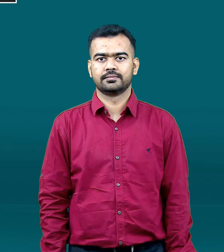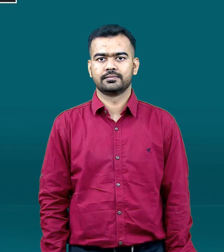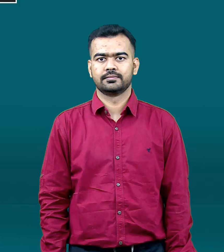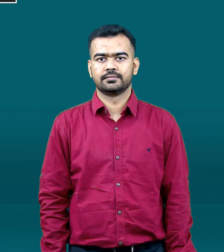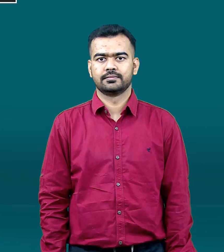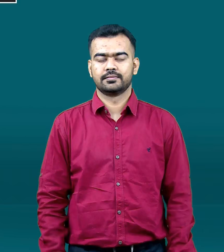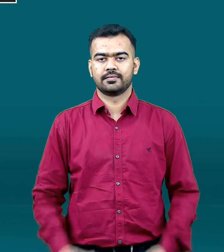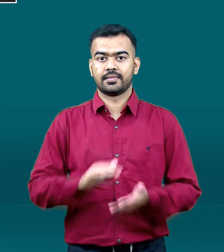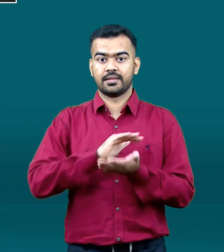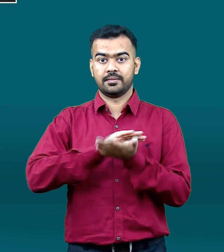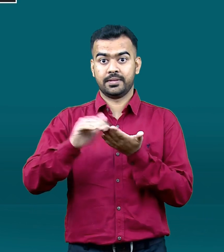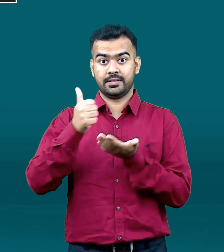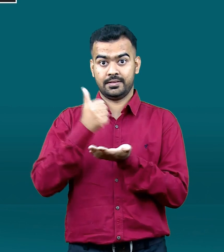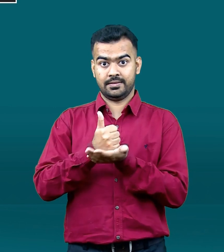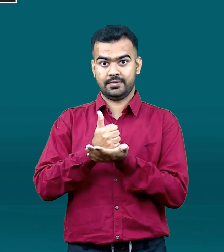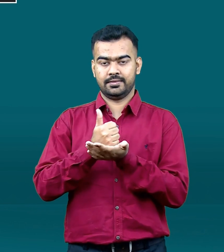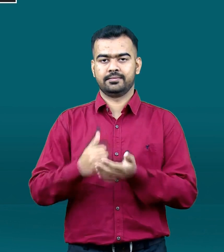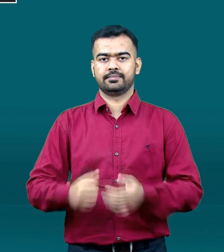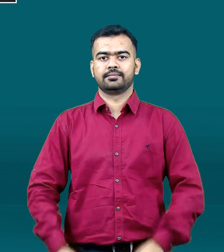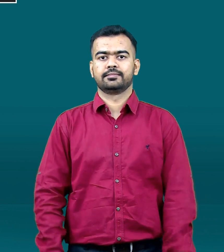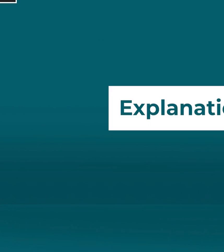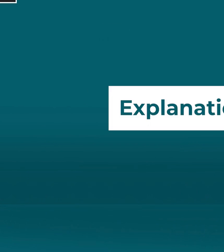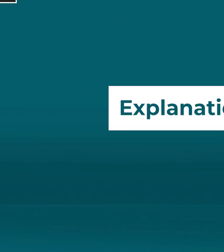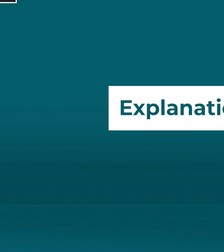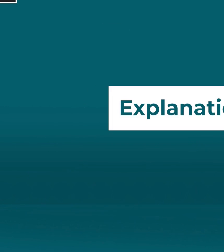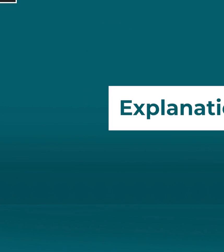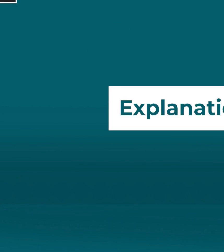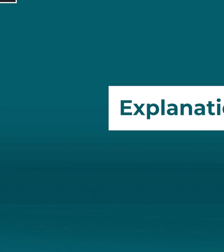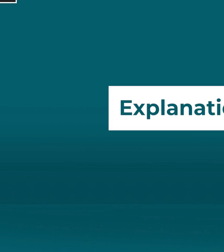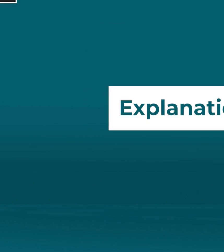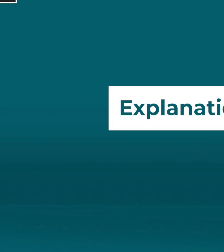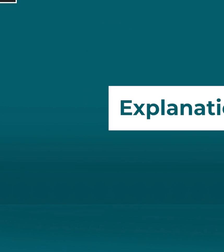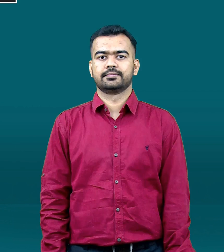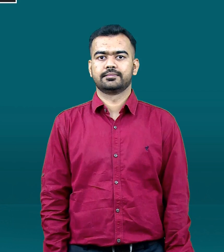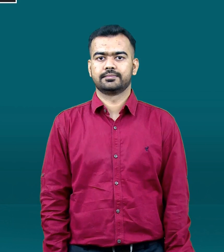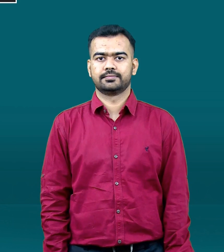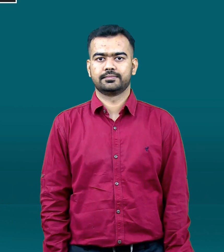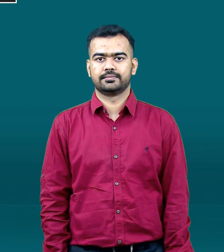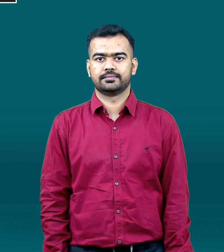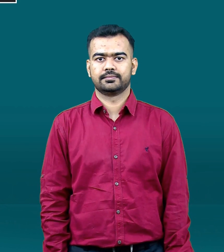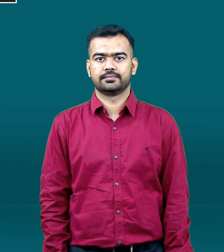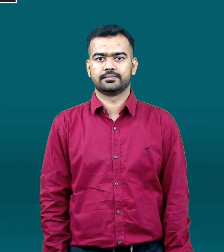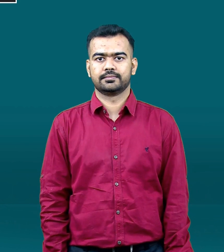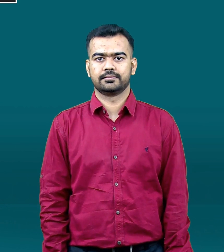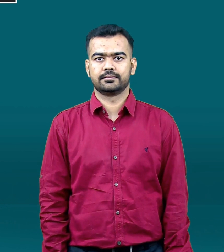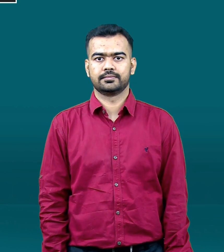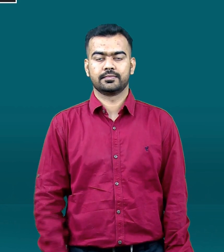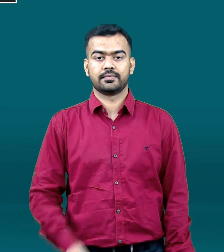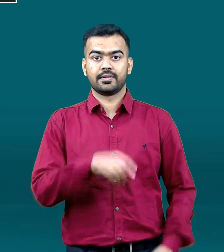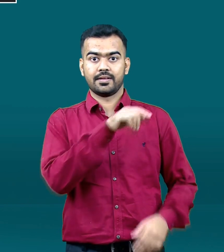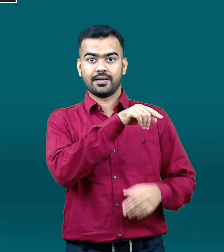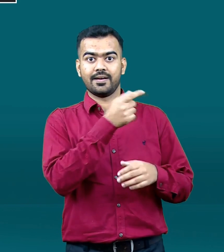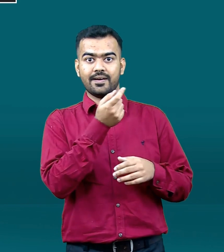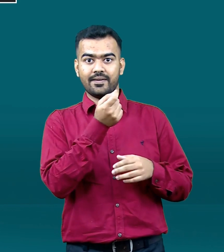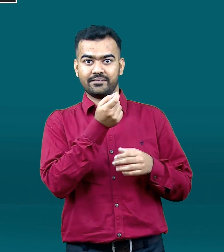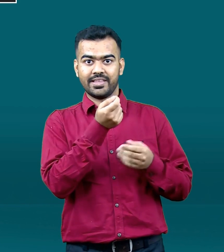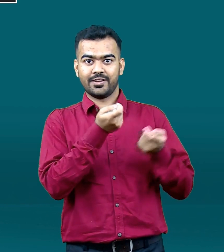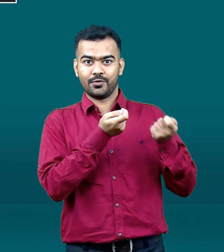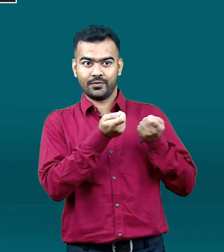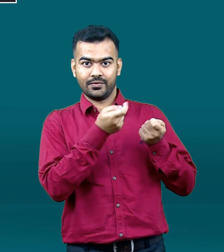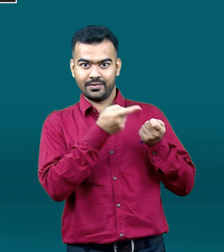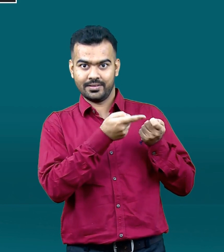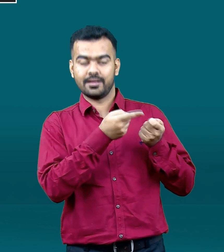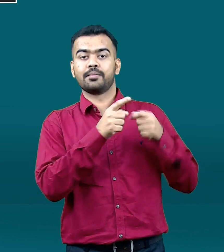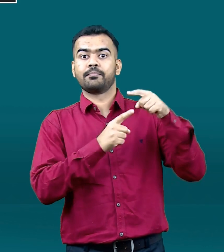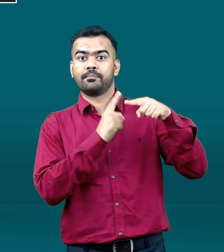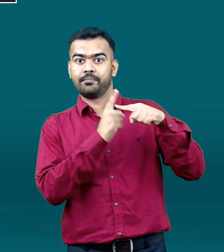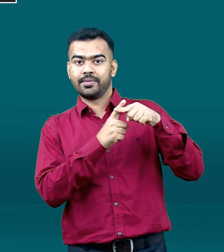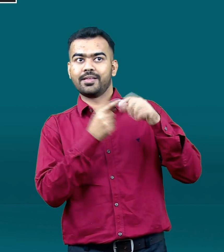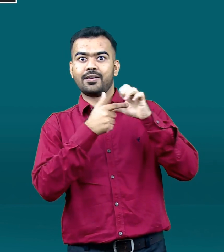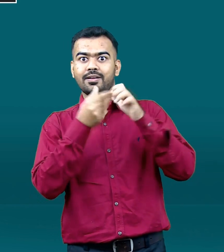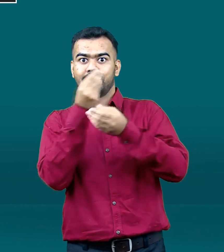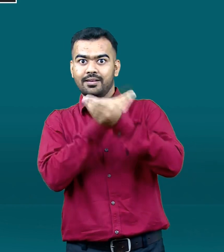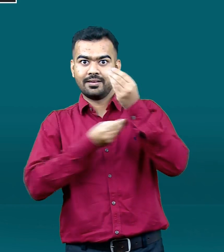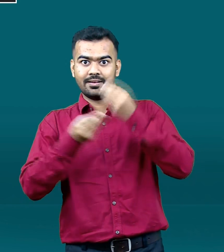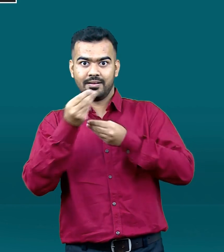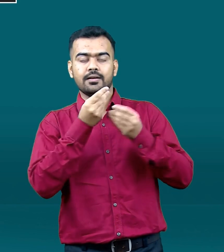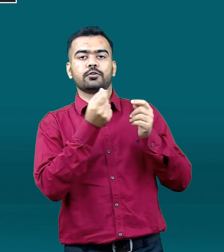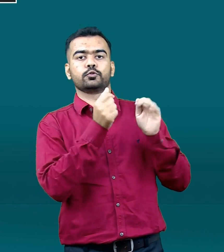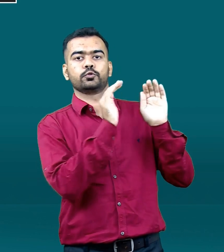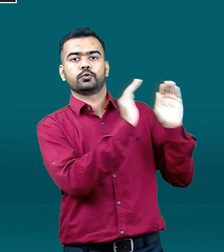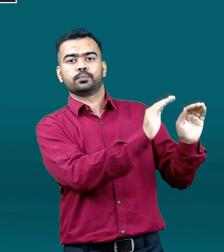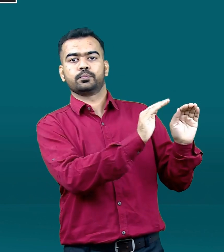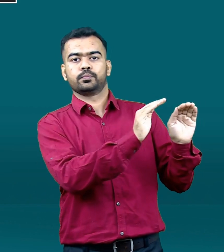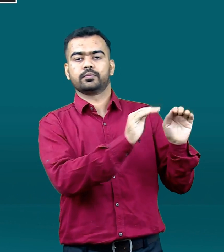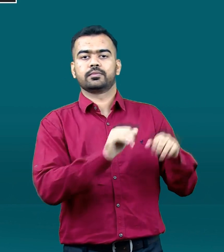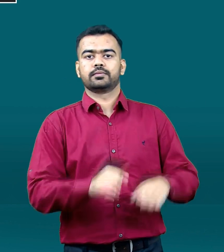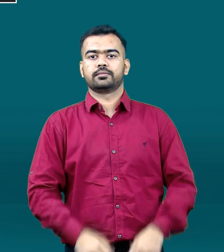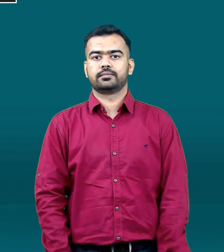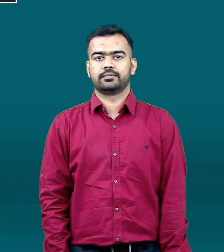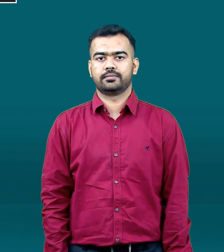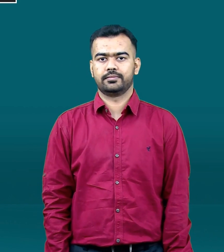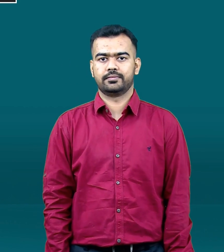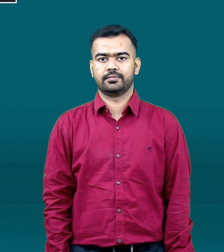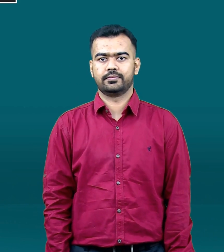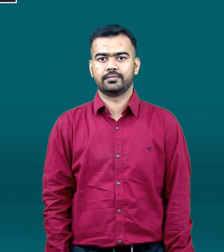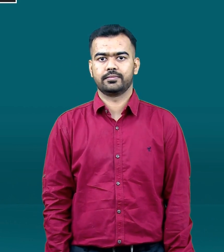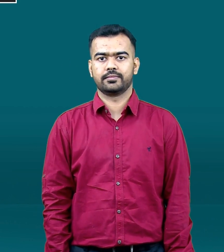Bank